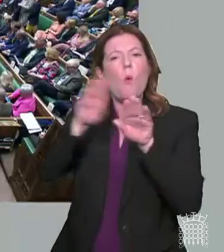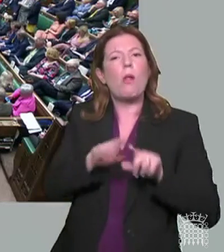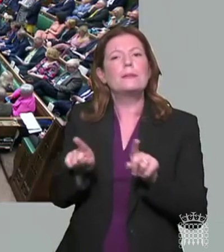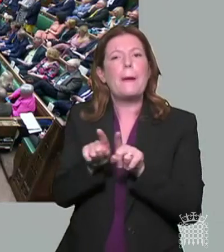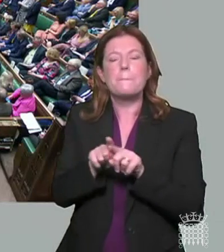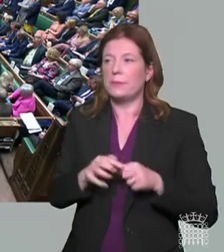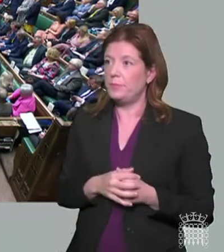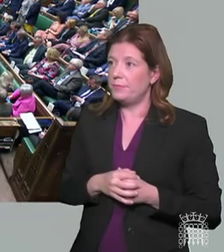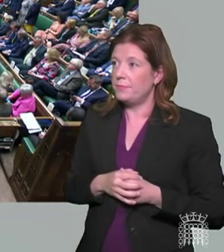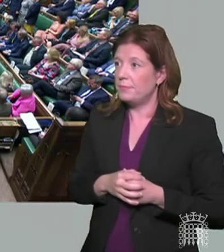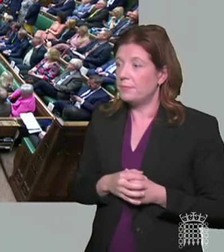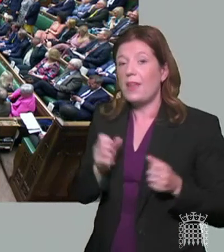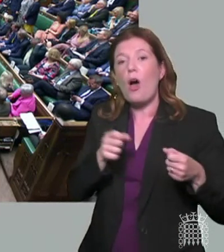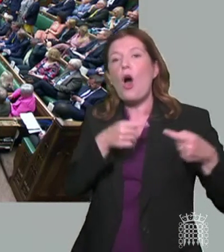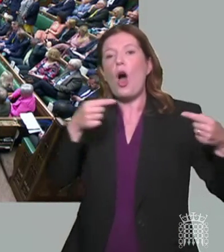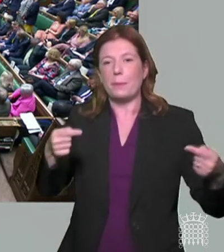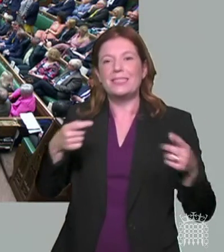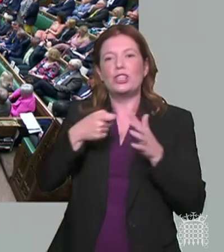We now come to the Leader of the Opposition, Keir Starmer.